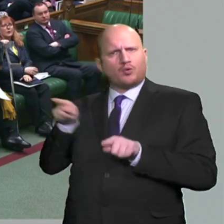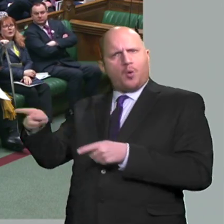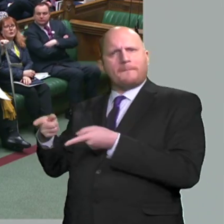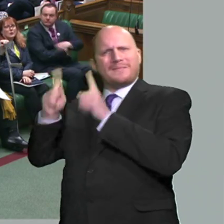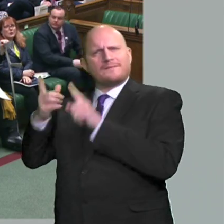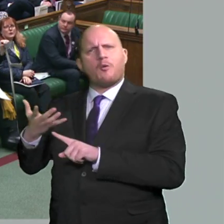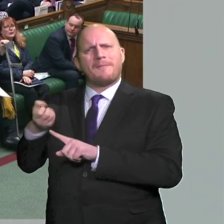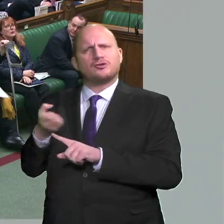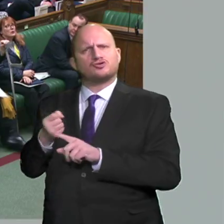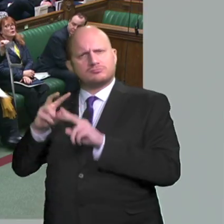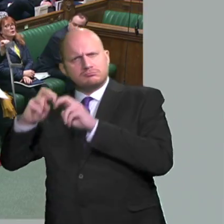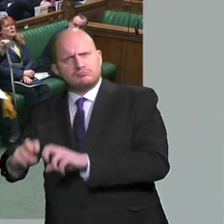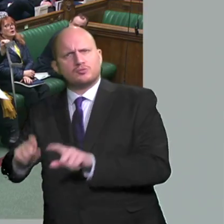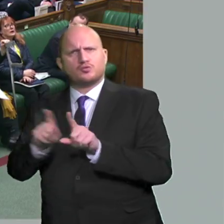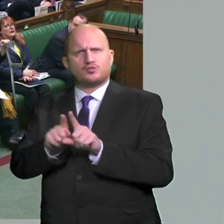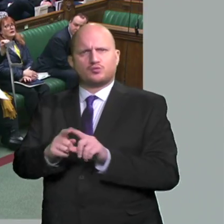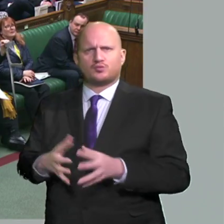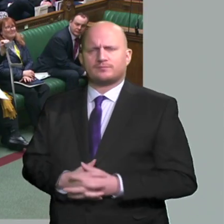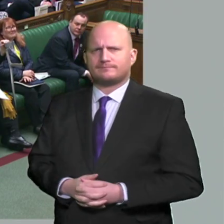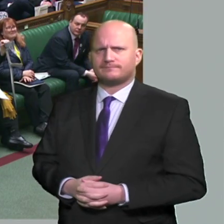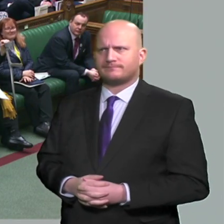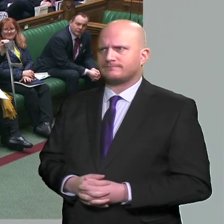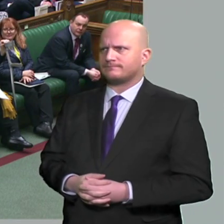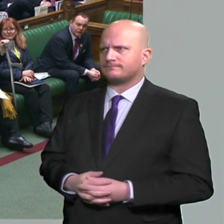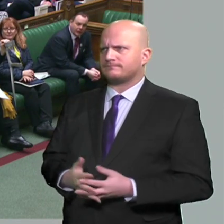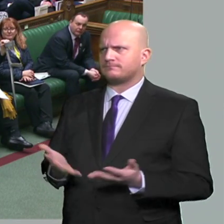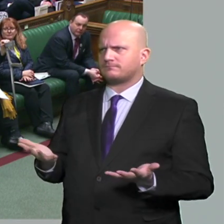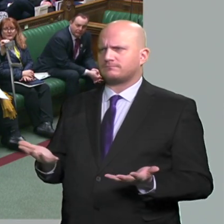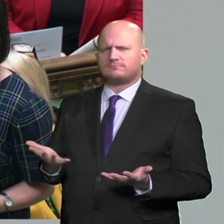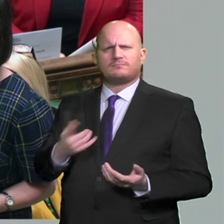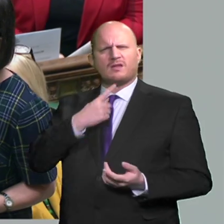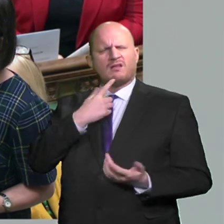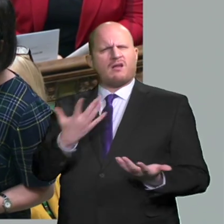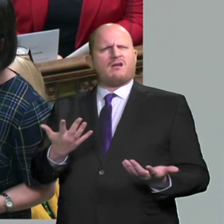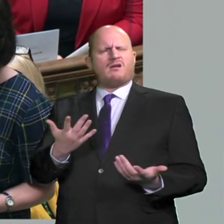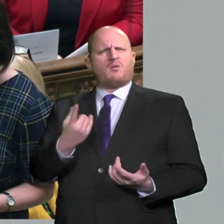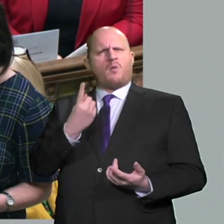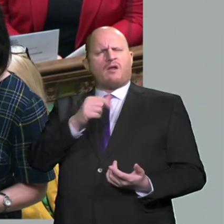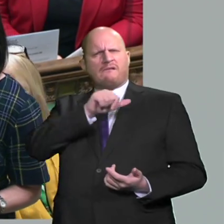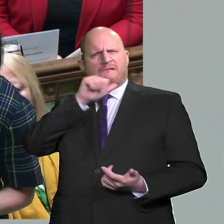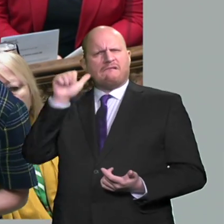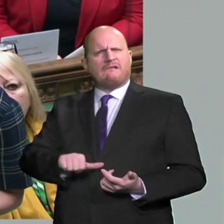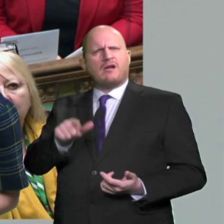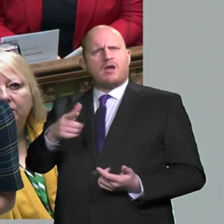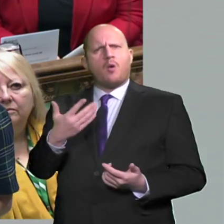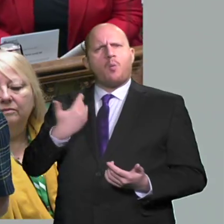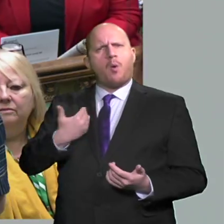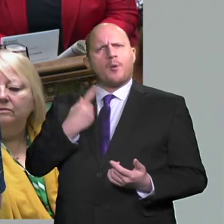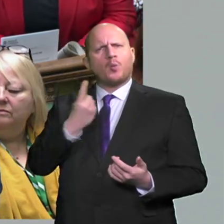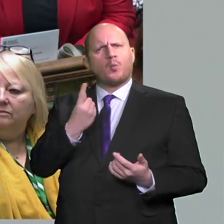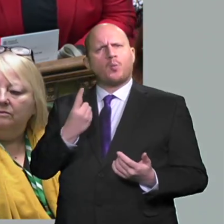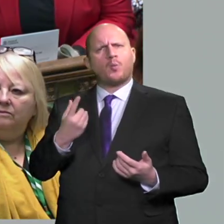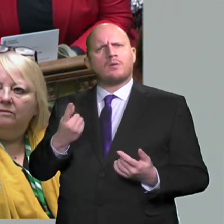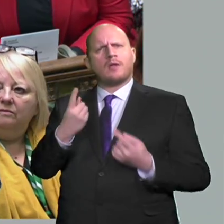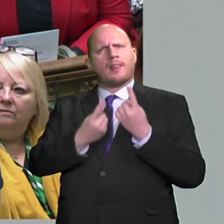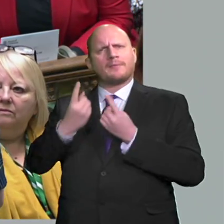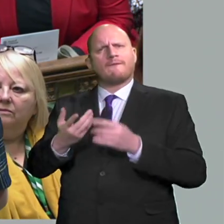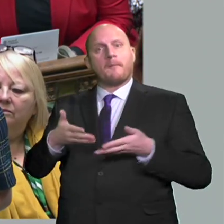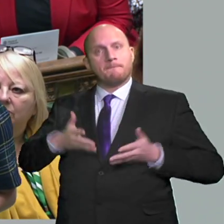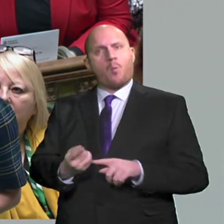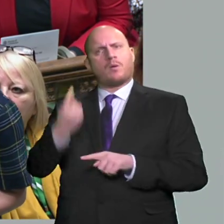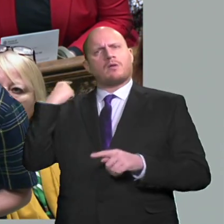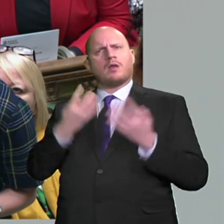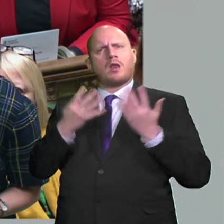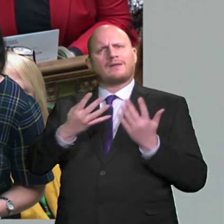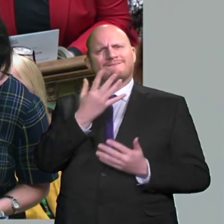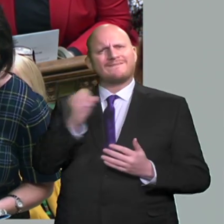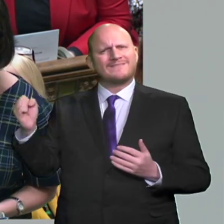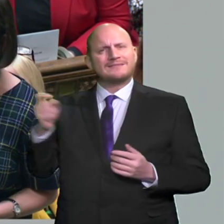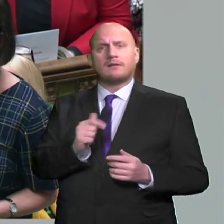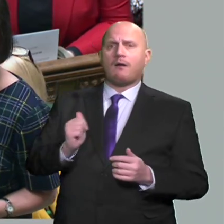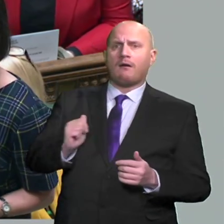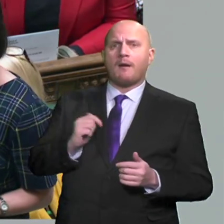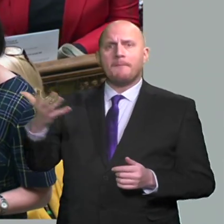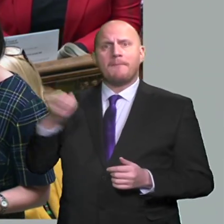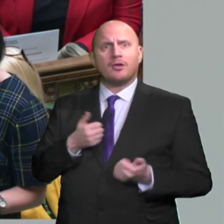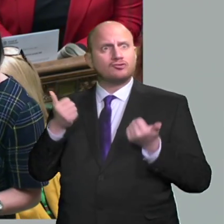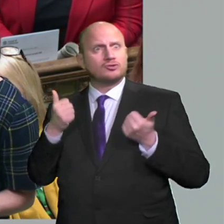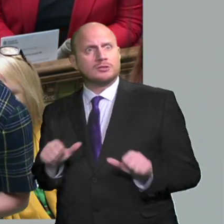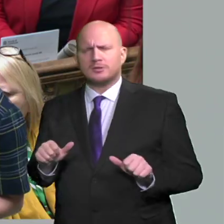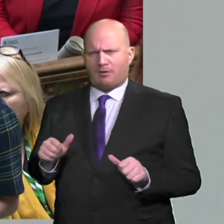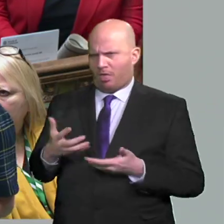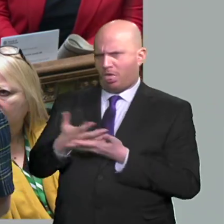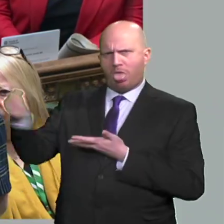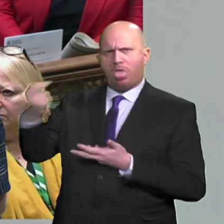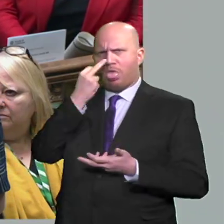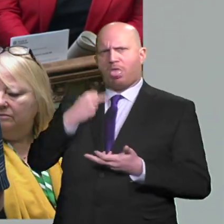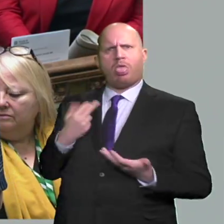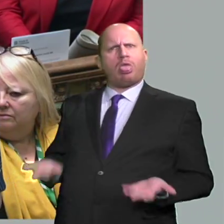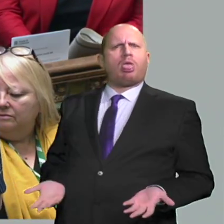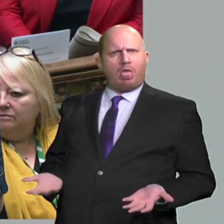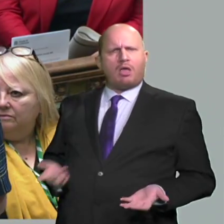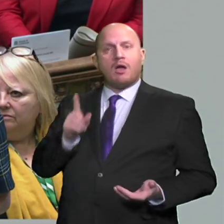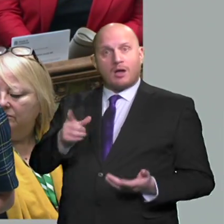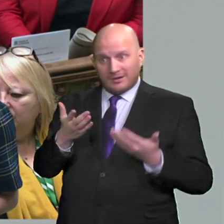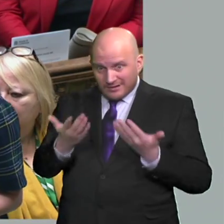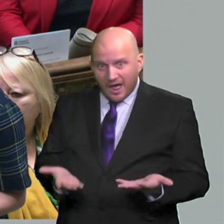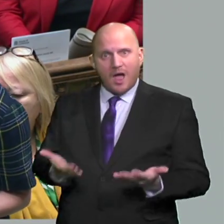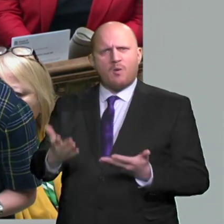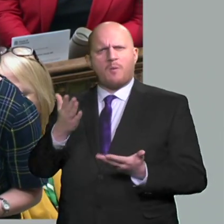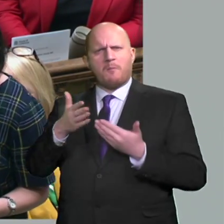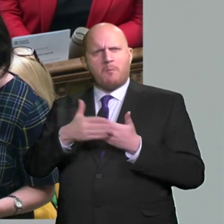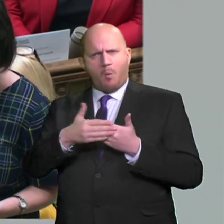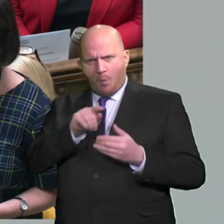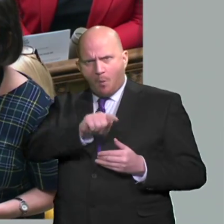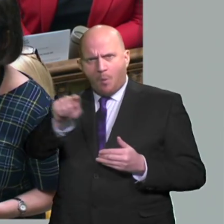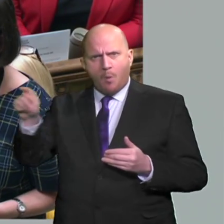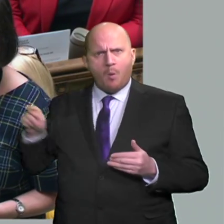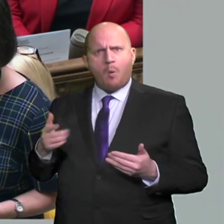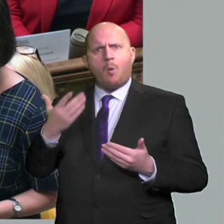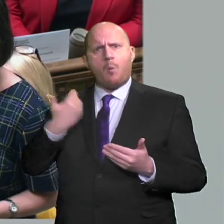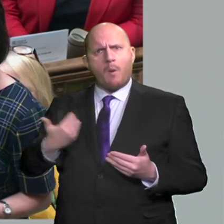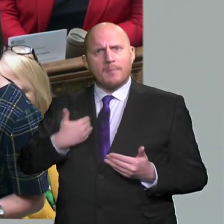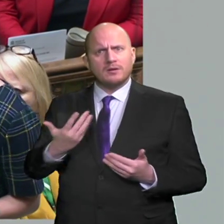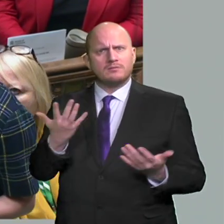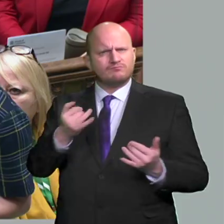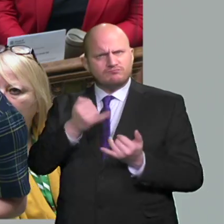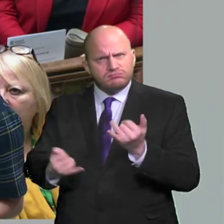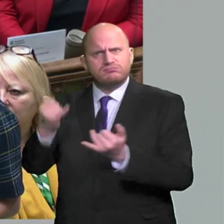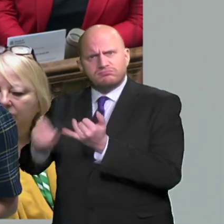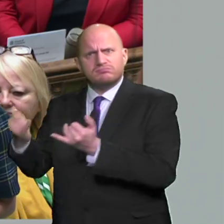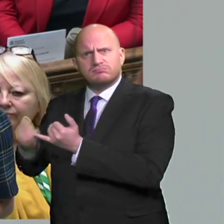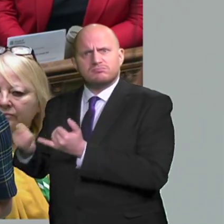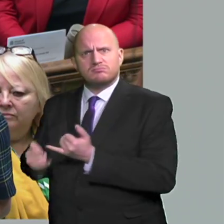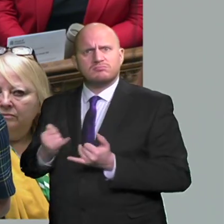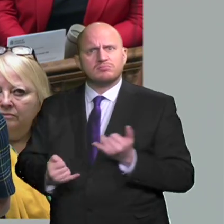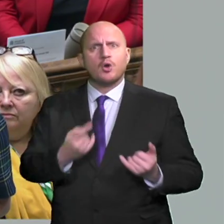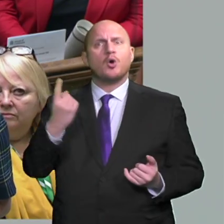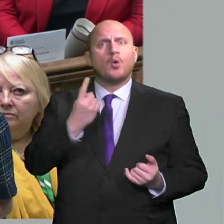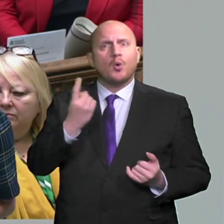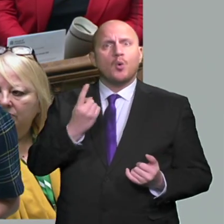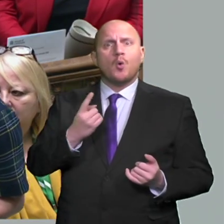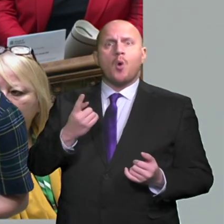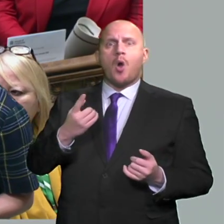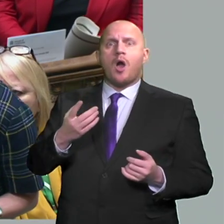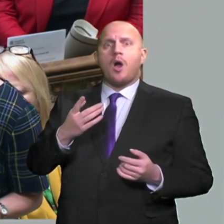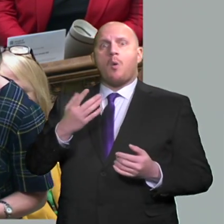It is bad enough that women born in the 1950s were robbed of their pensions, but, more generally, the gender pension gap is significantly larger than the gender pay gap and applies to a significantly large proportion of women in the UK, with retired women more likely to be poorer and more likely to rely on pension credit.